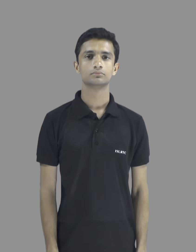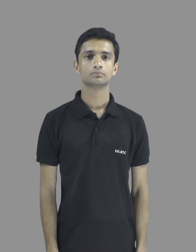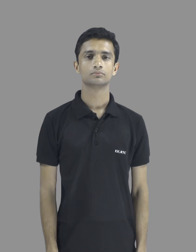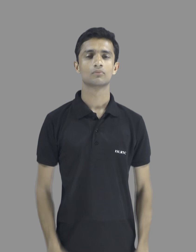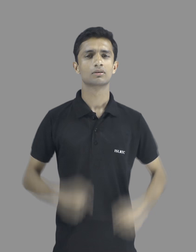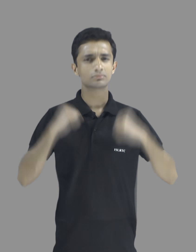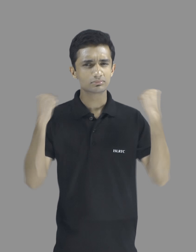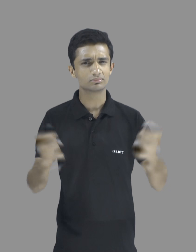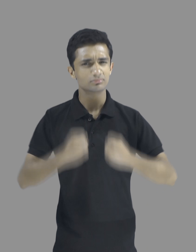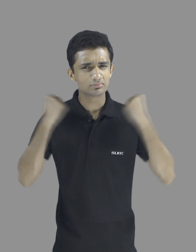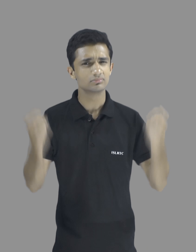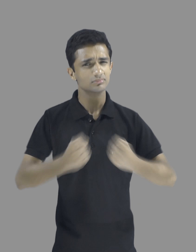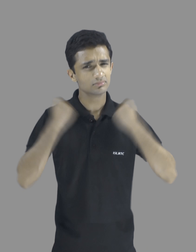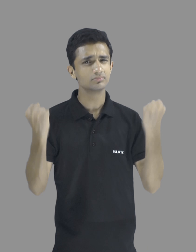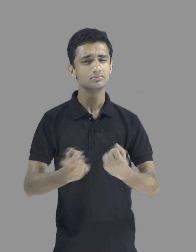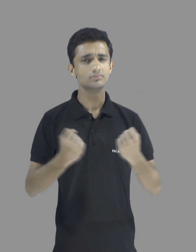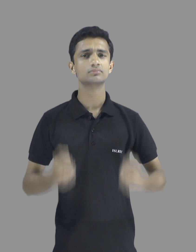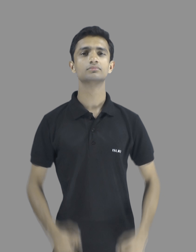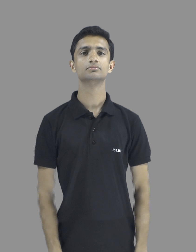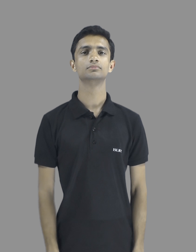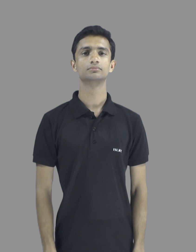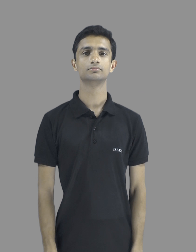Try